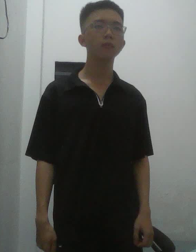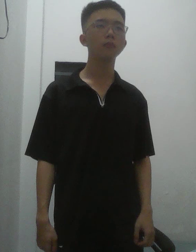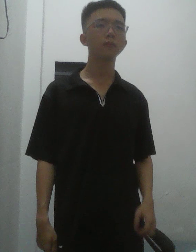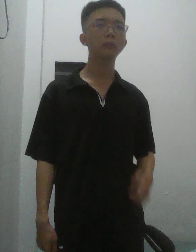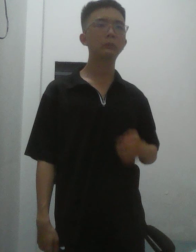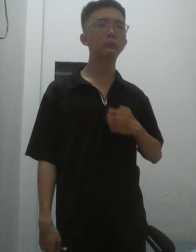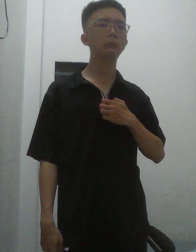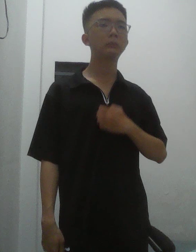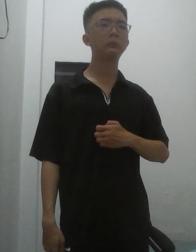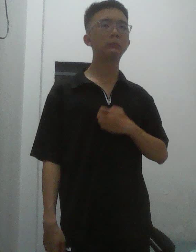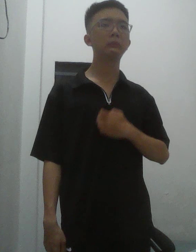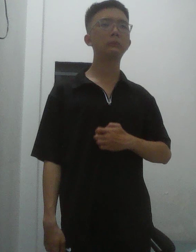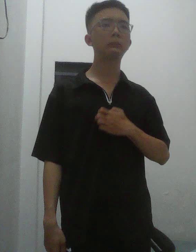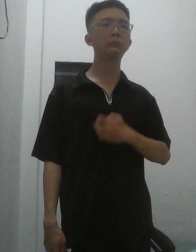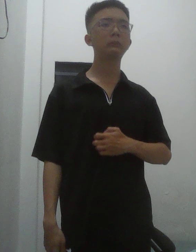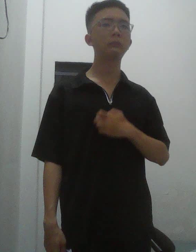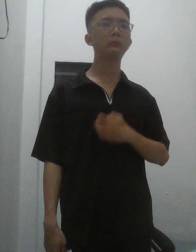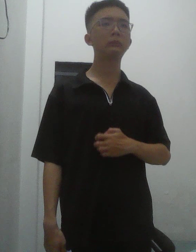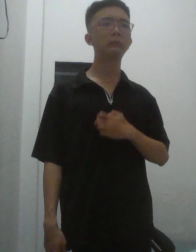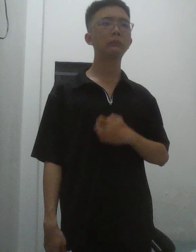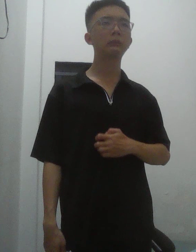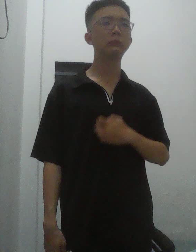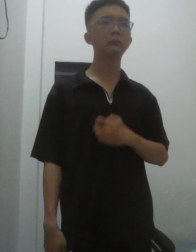ghen